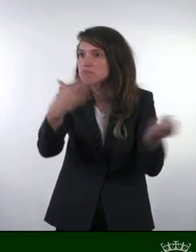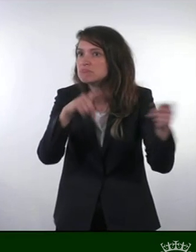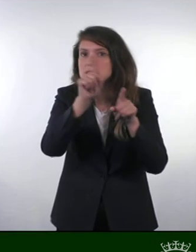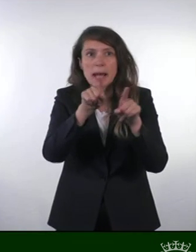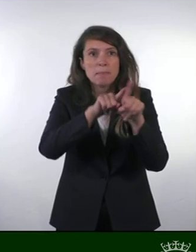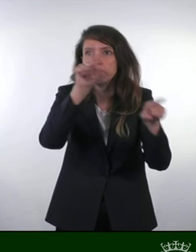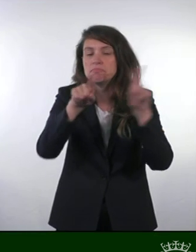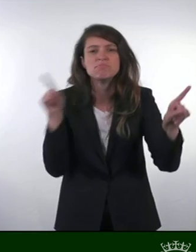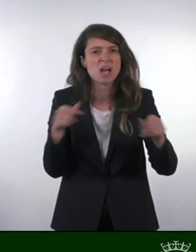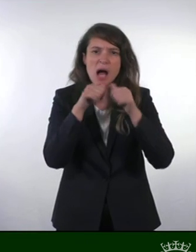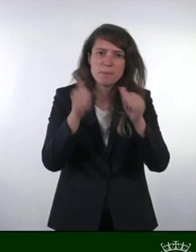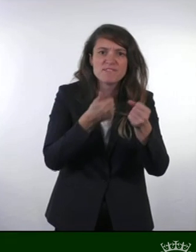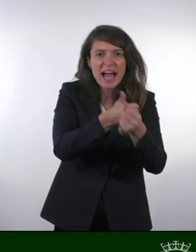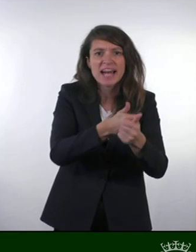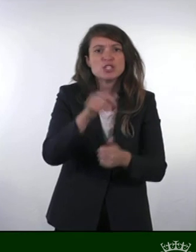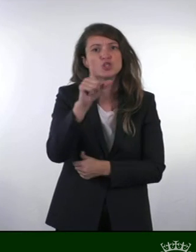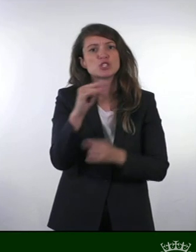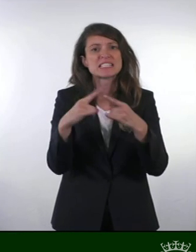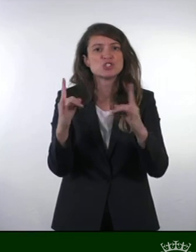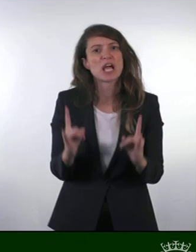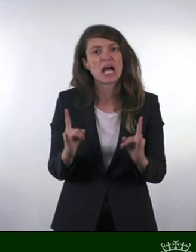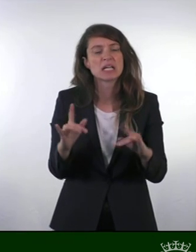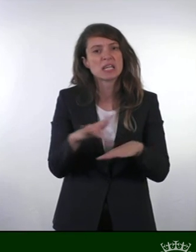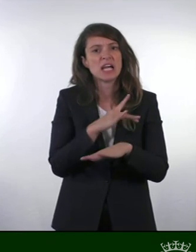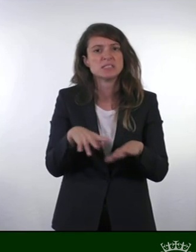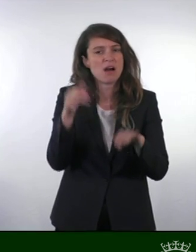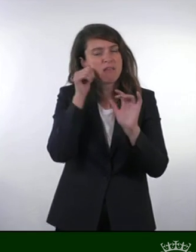I am a fan of Chickenshed Theatre and I know its work.